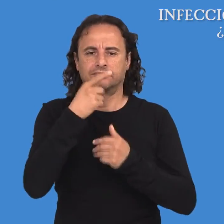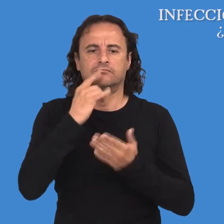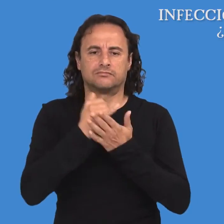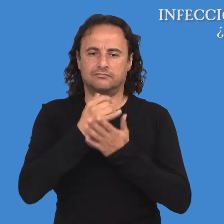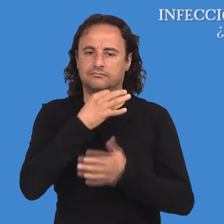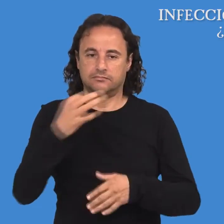probar